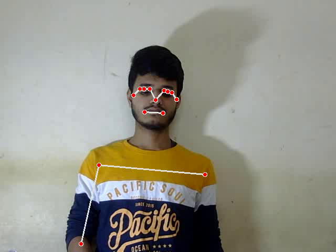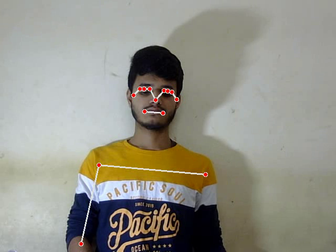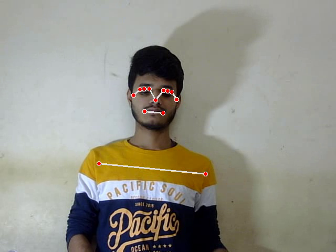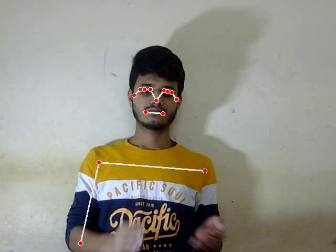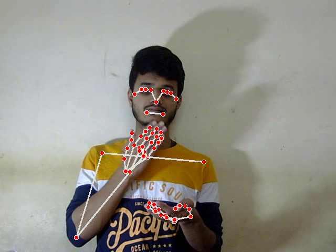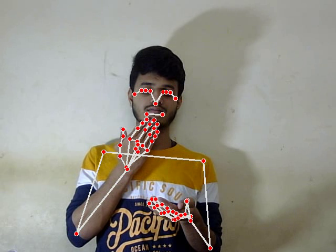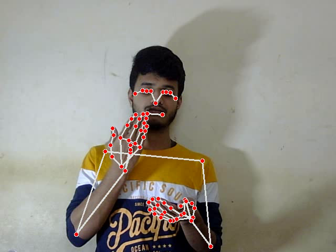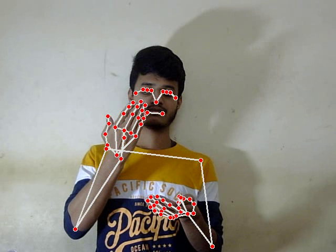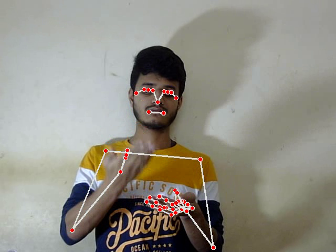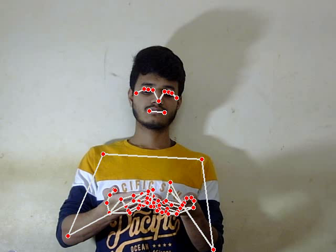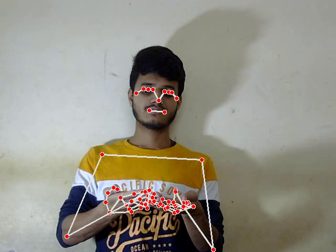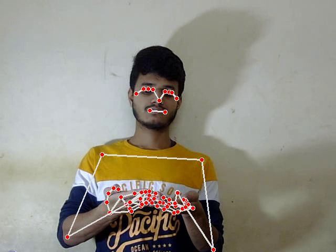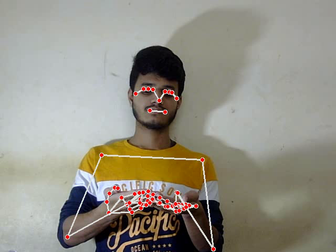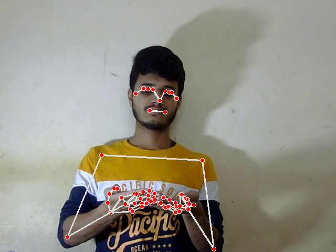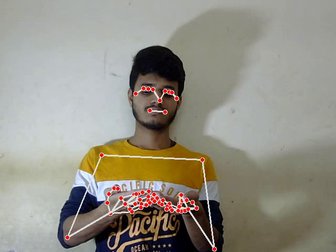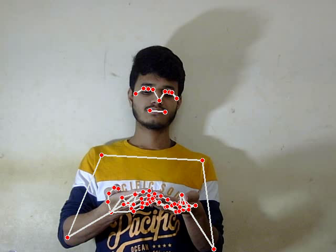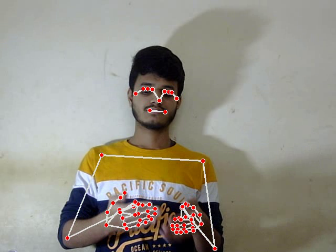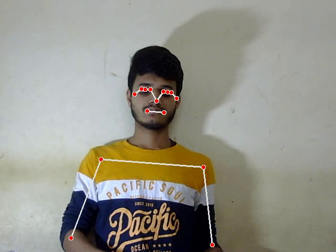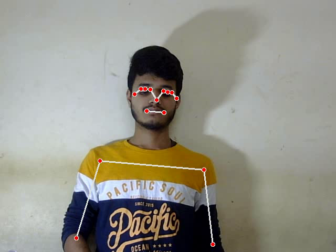good